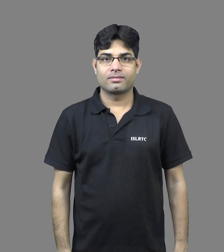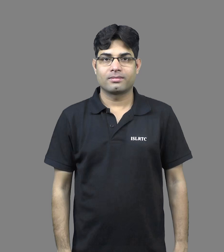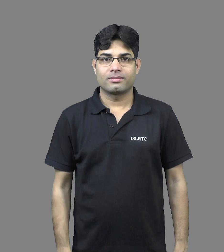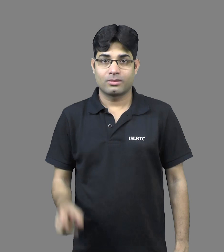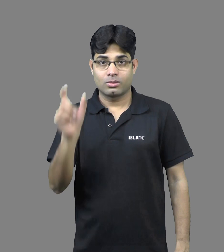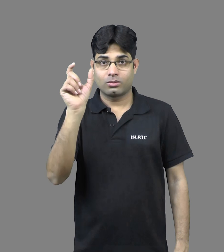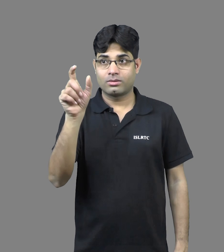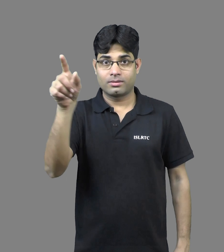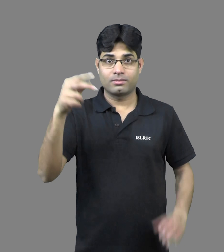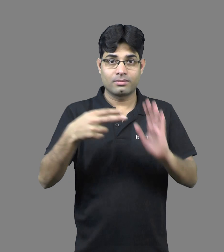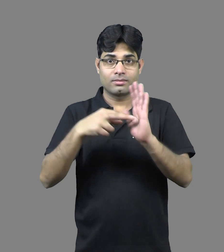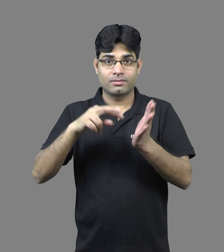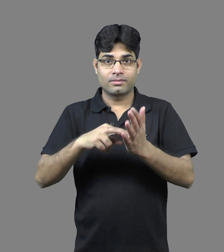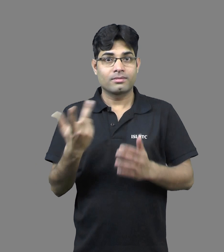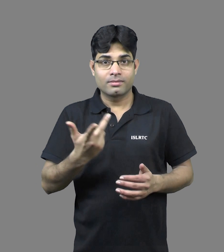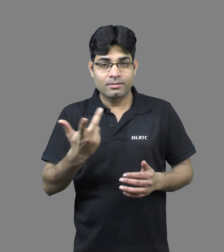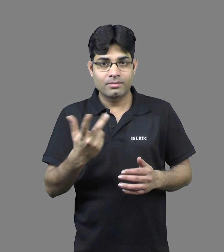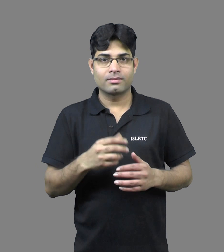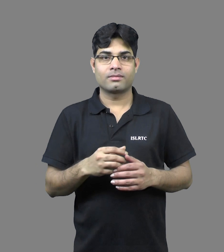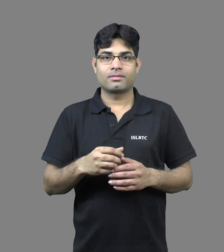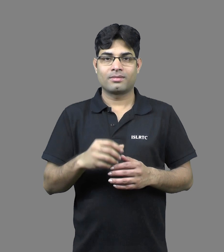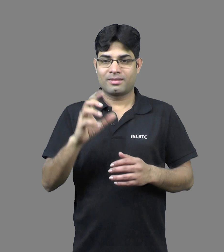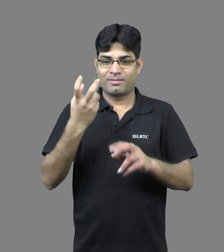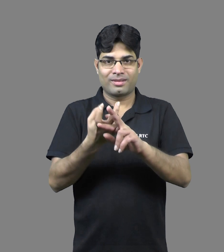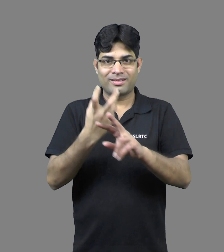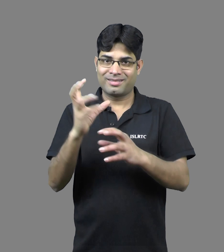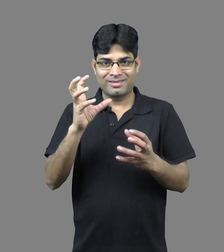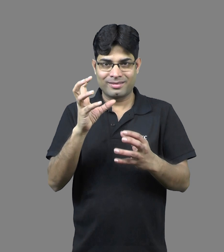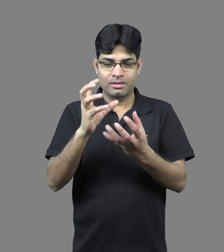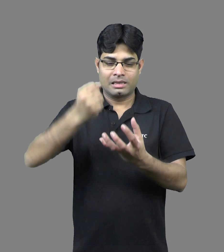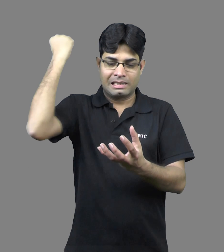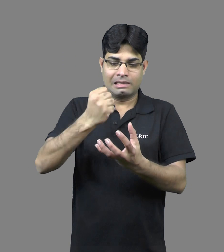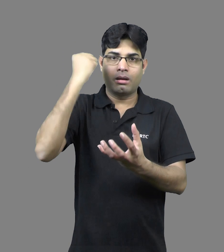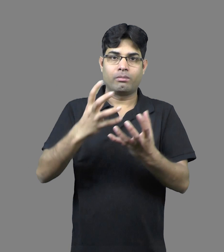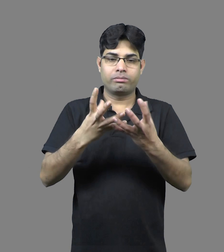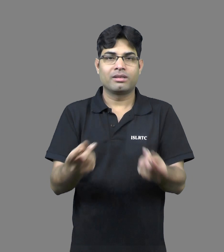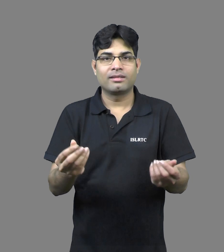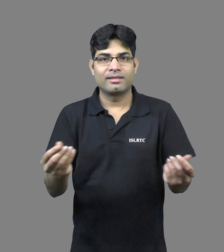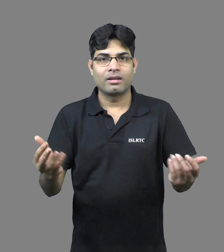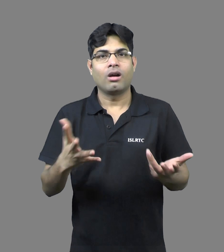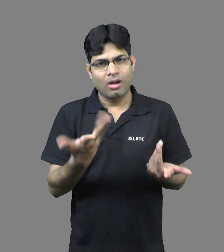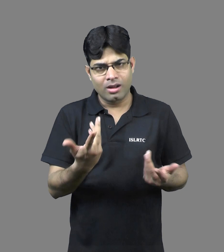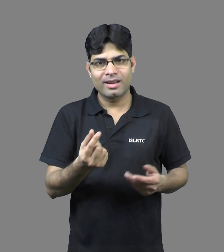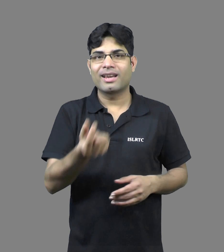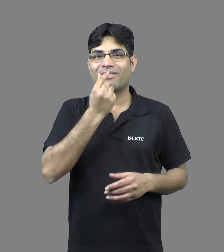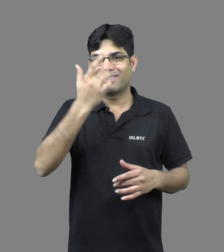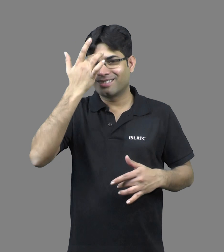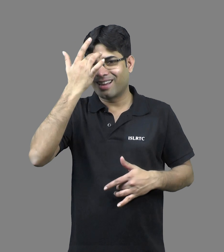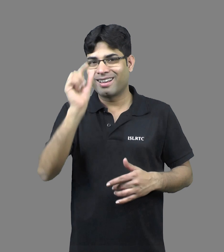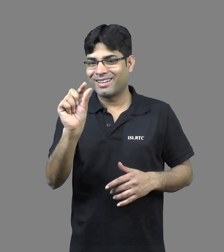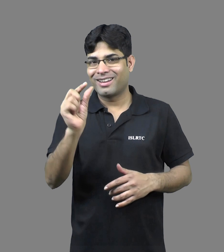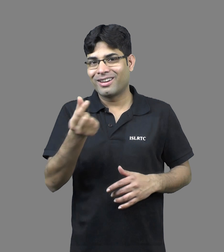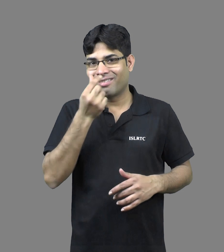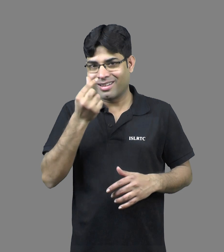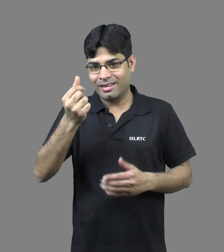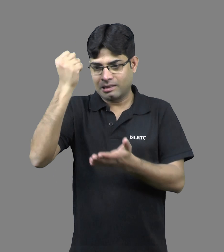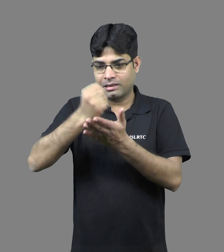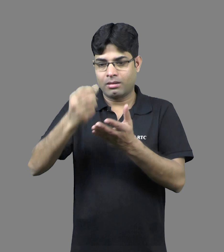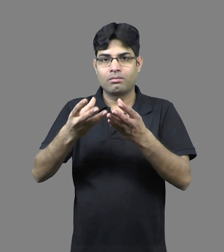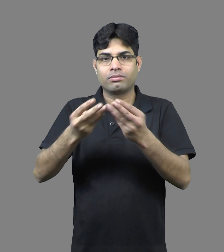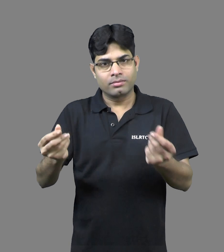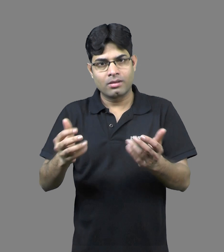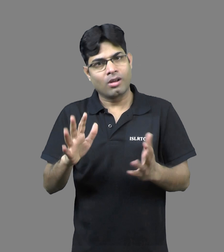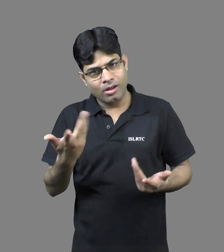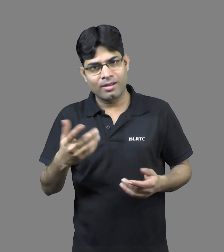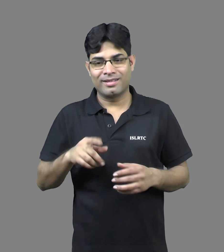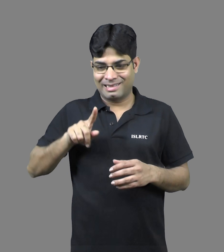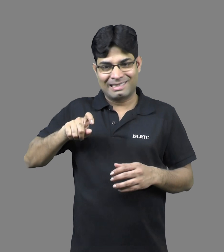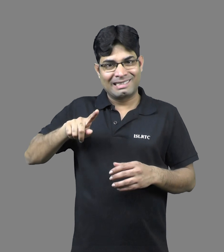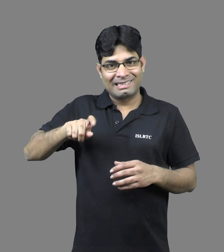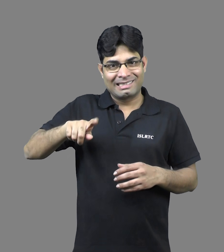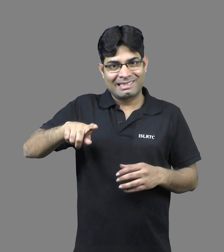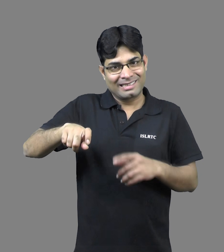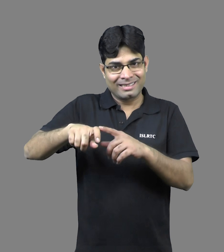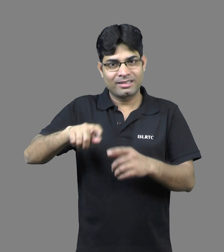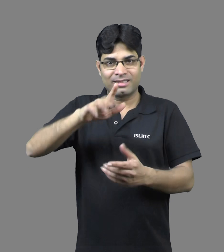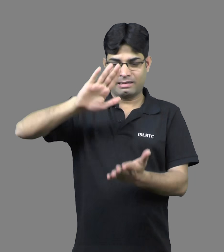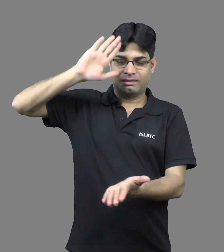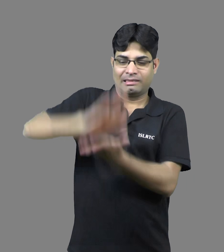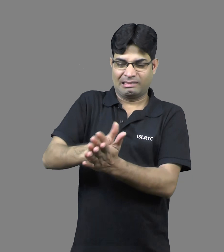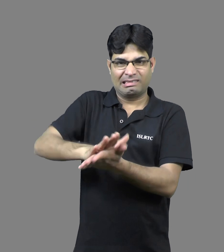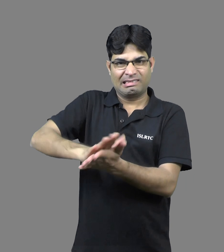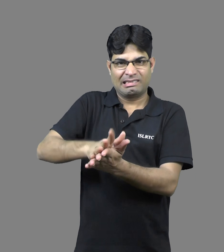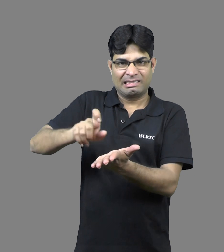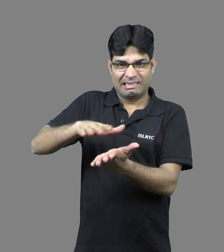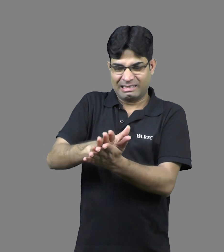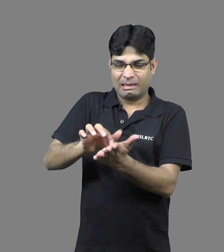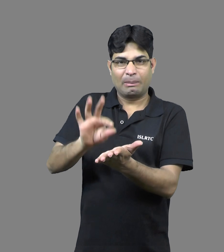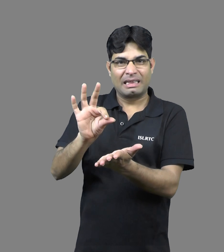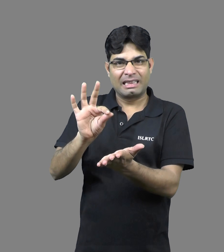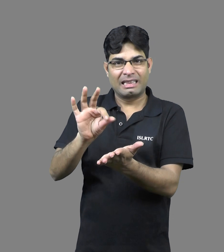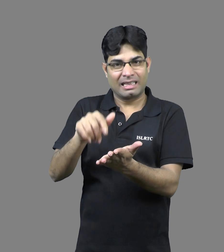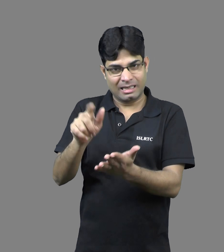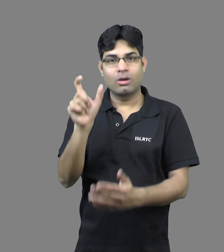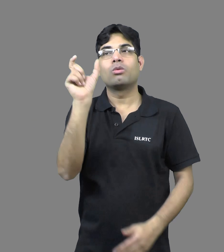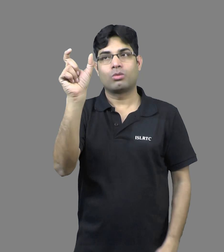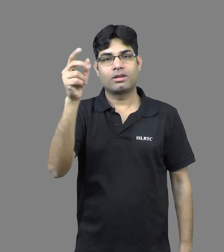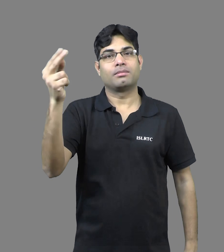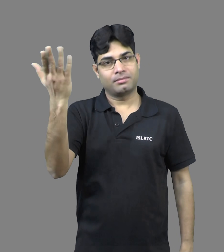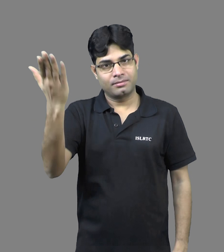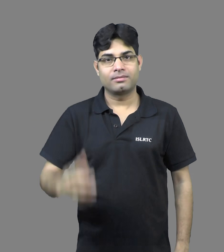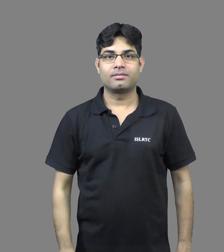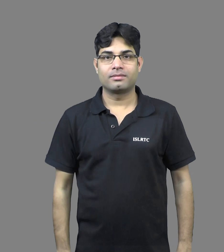Crush Smash Squash